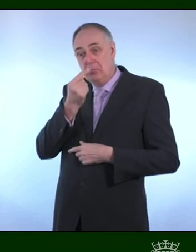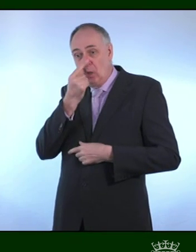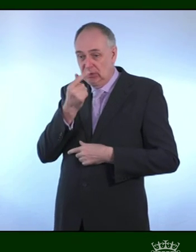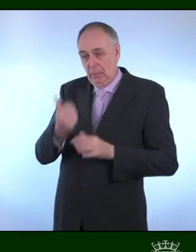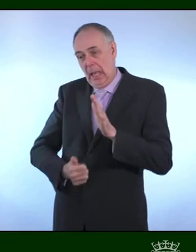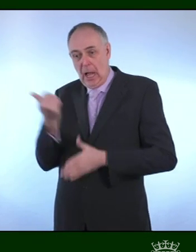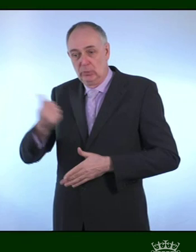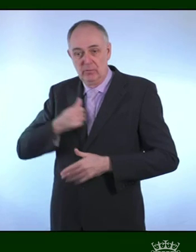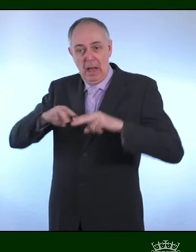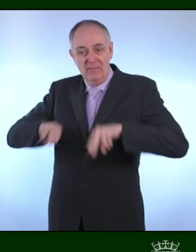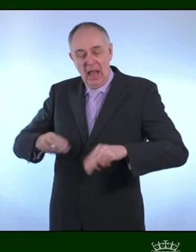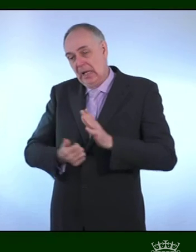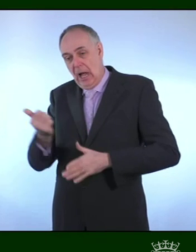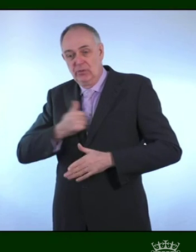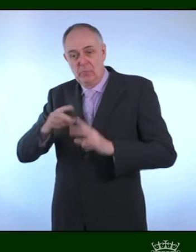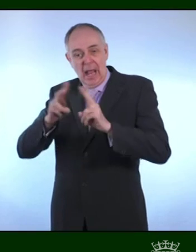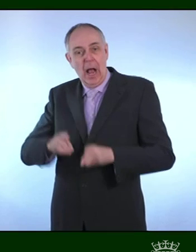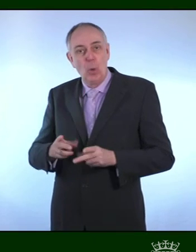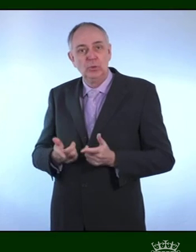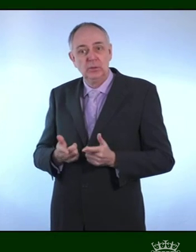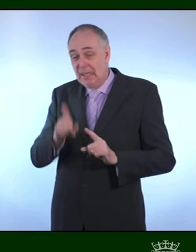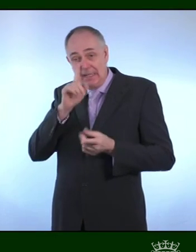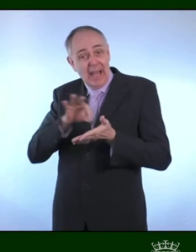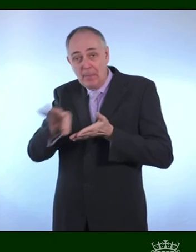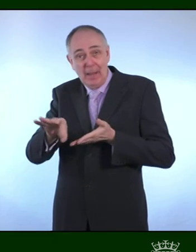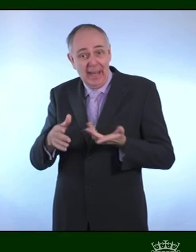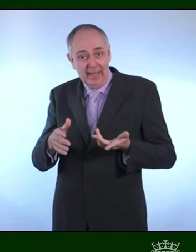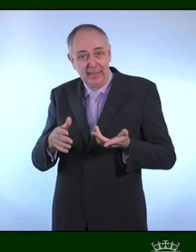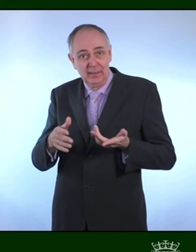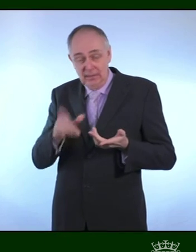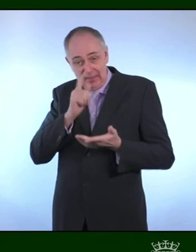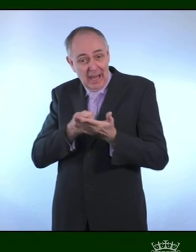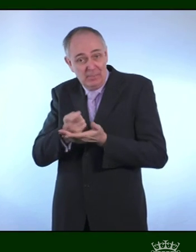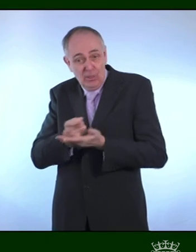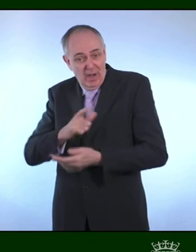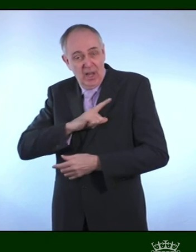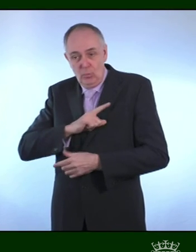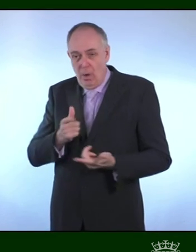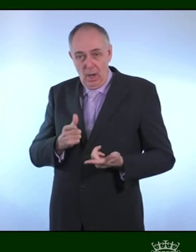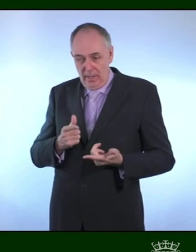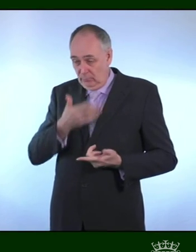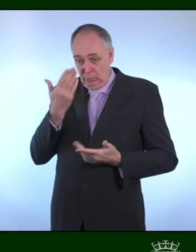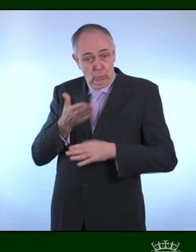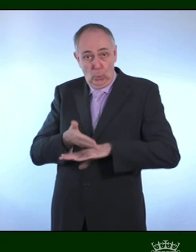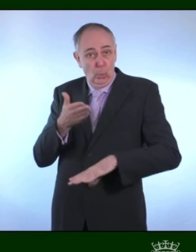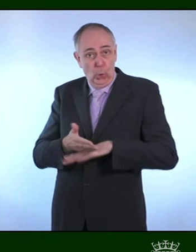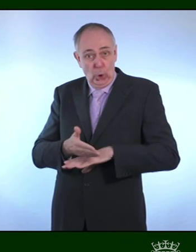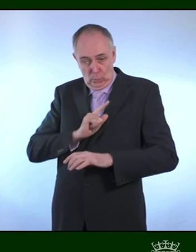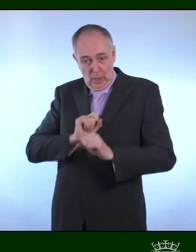They are in rent arrears because they cannot work during this shutdown over coronavirus.